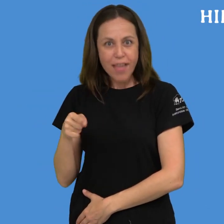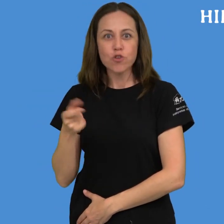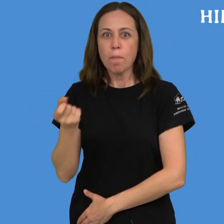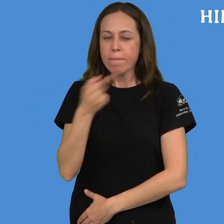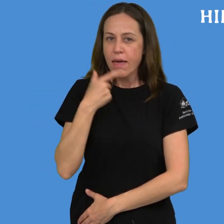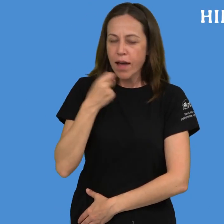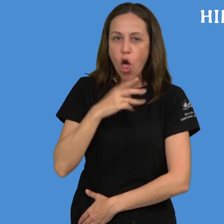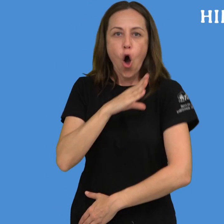droga